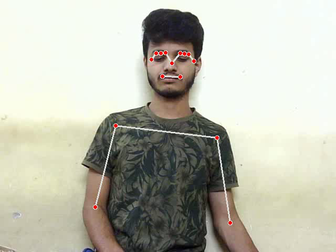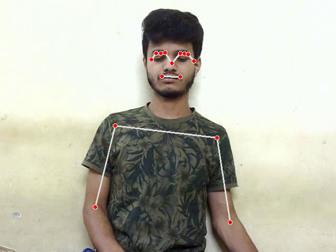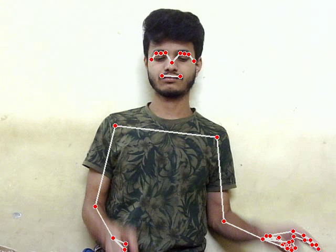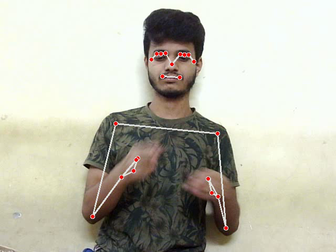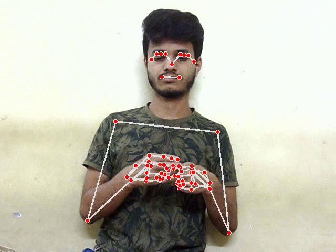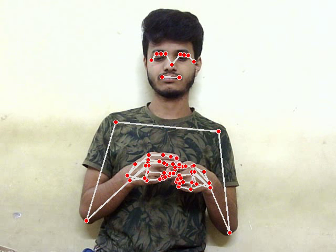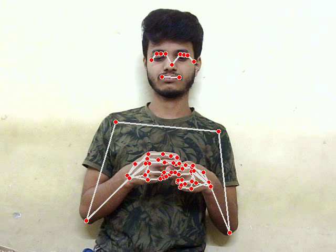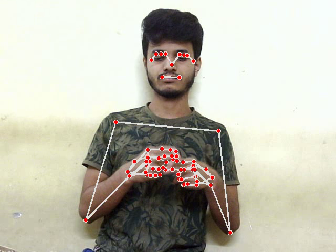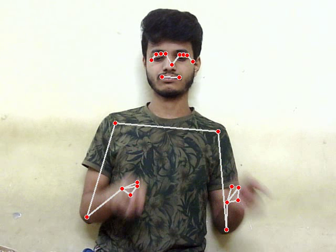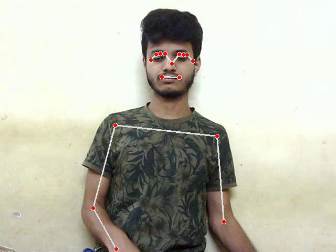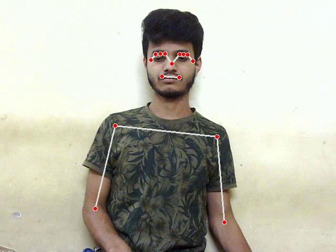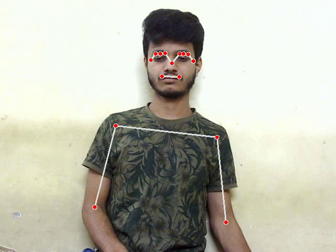name